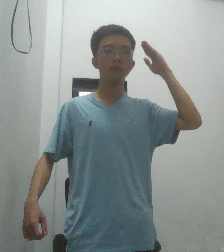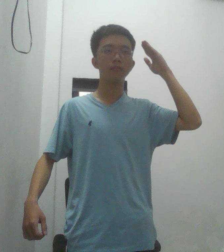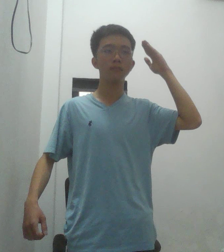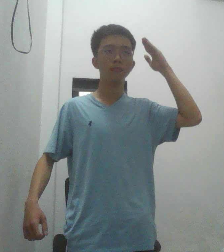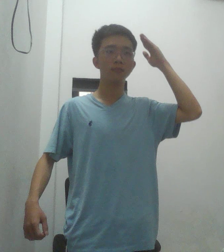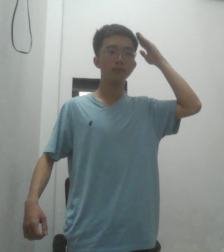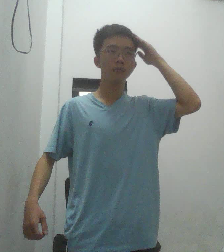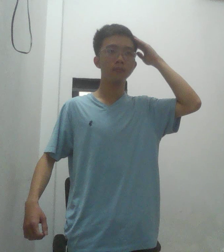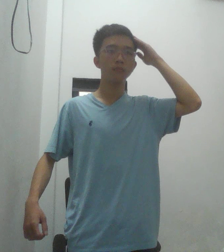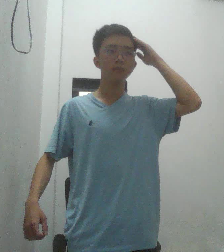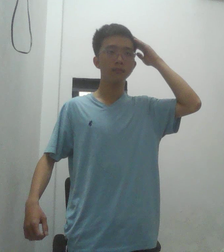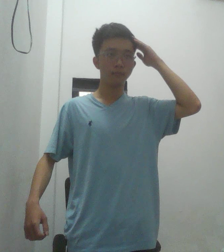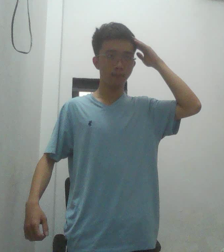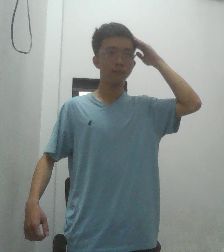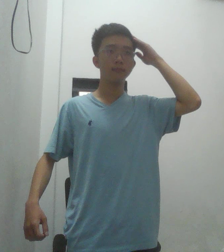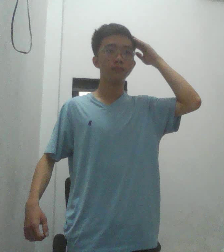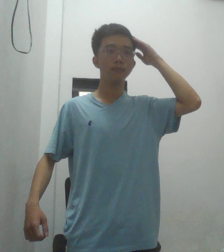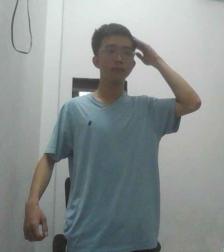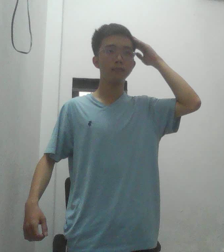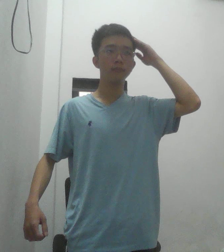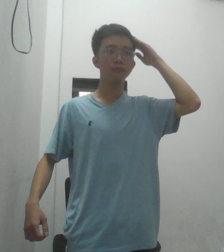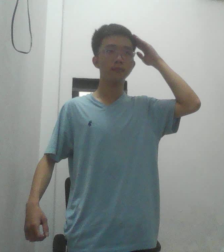biet